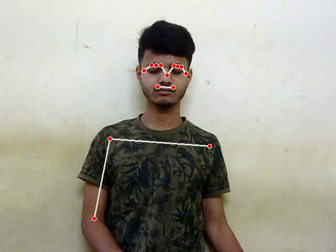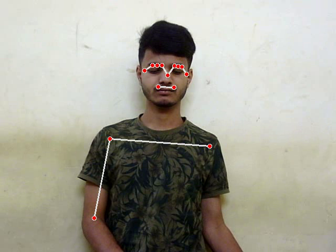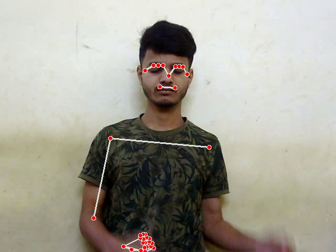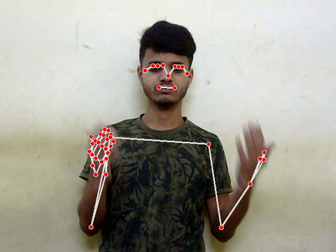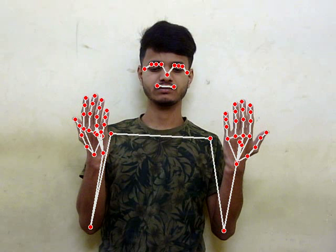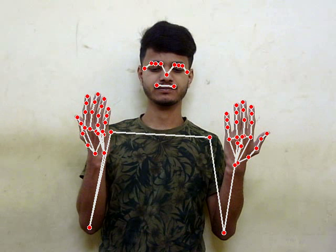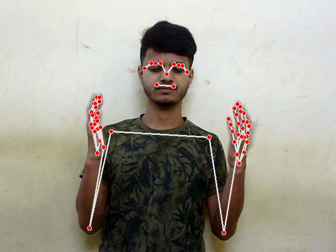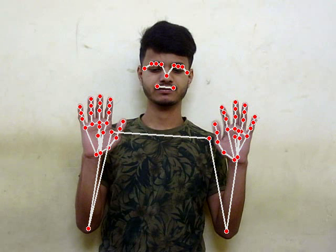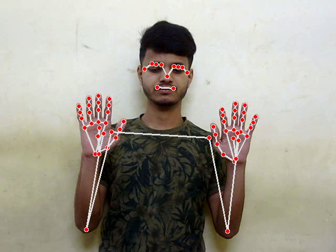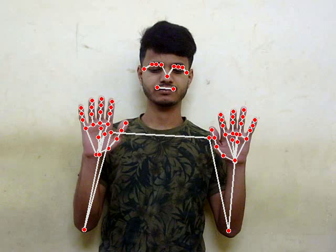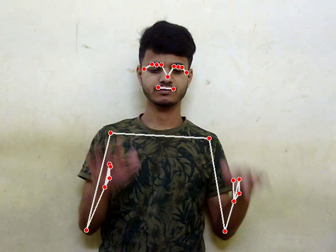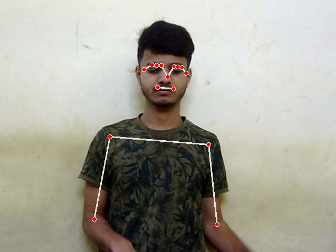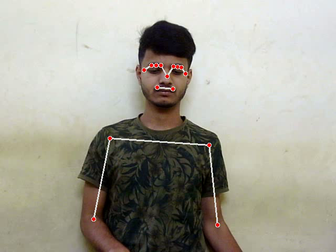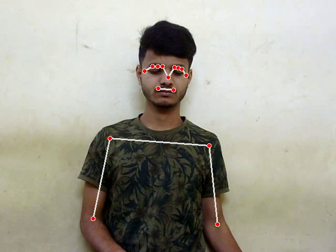do not want